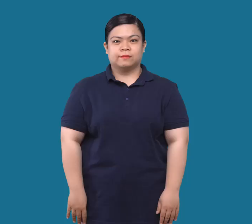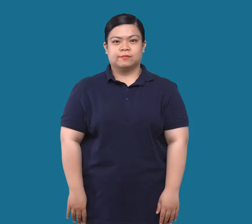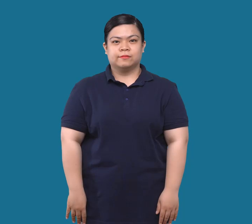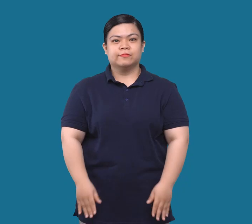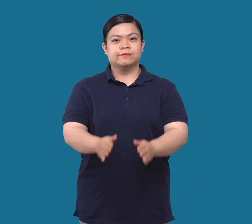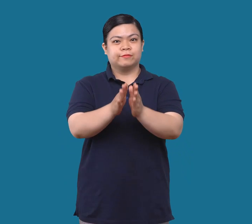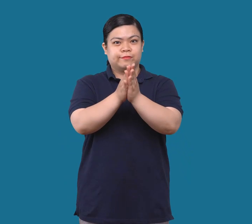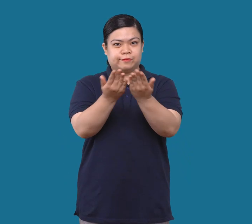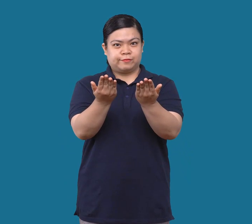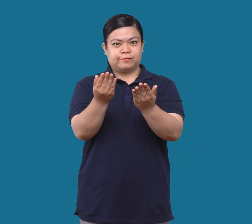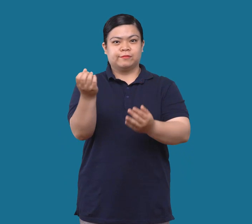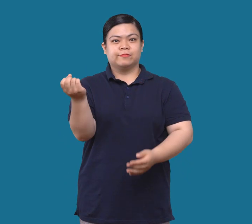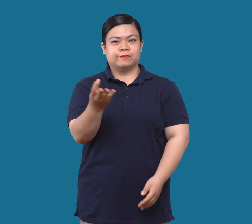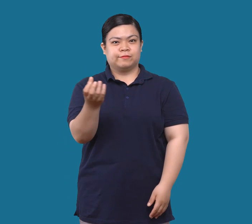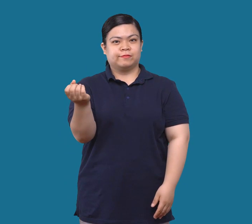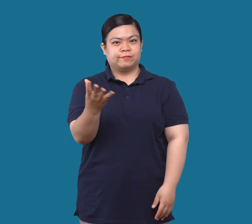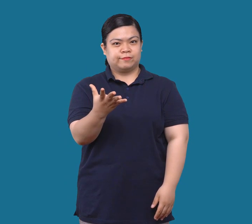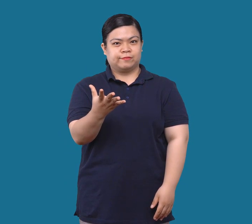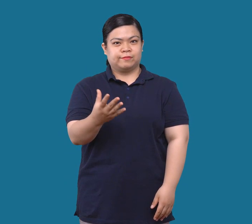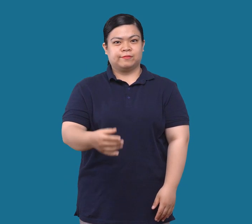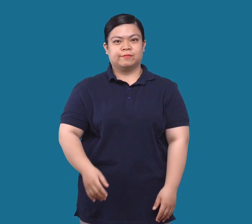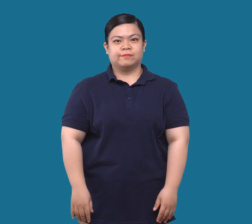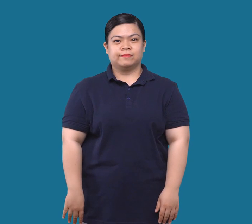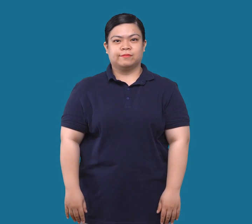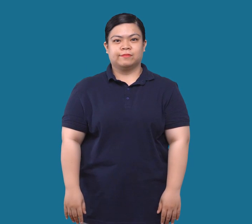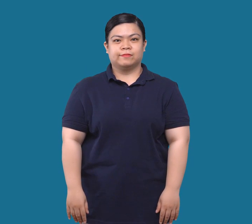sách toán